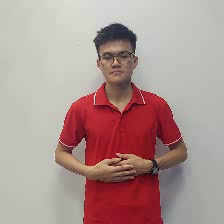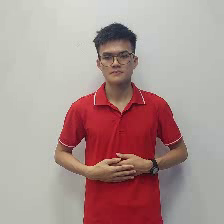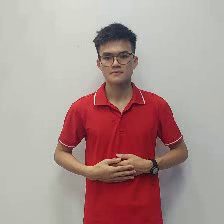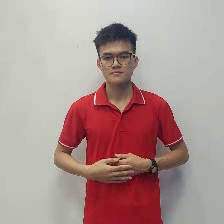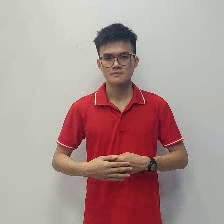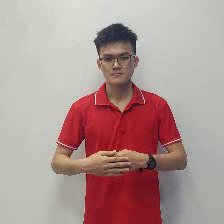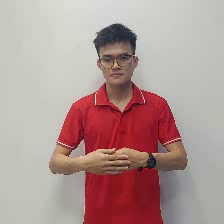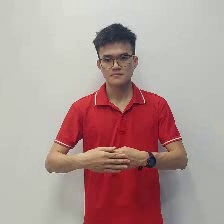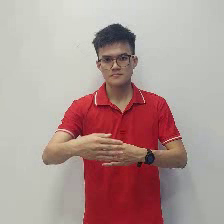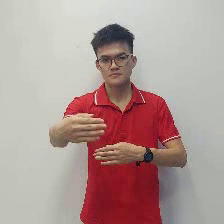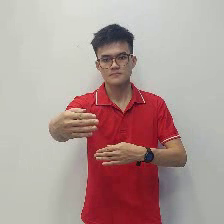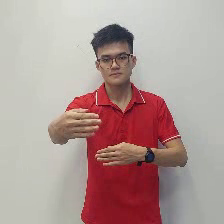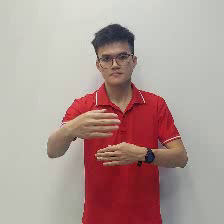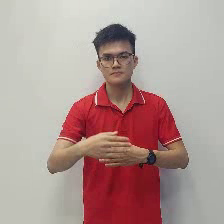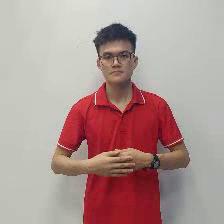Xa